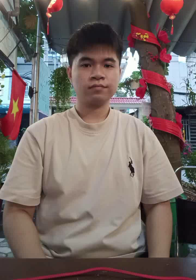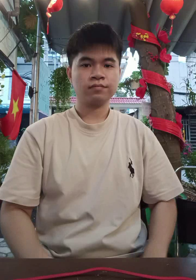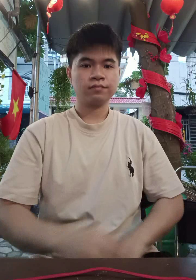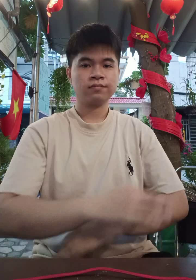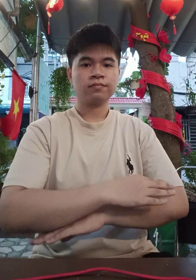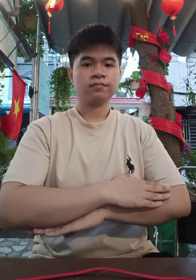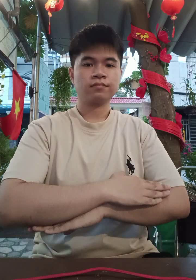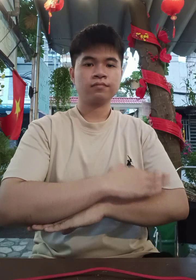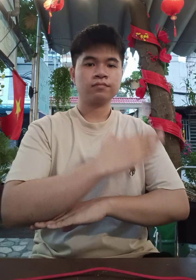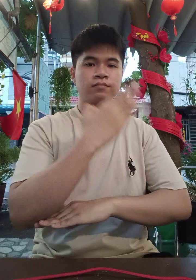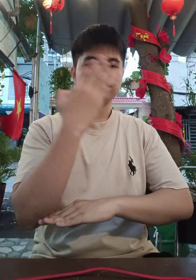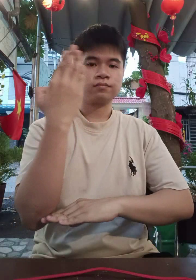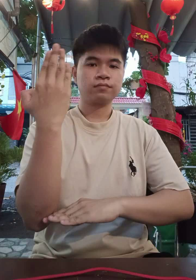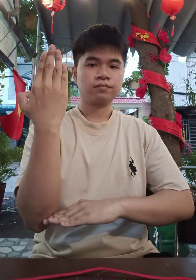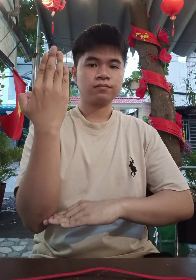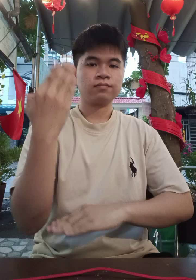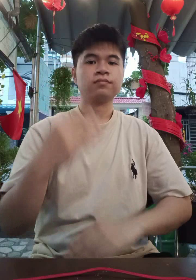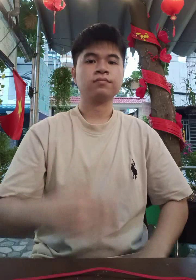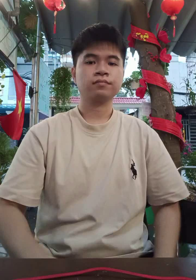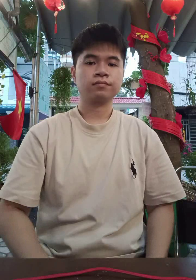buoi sang